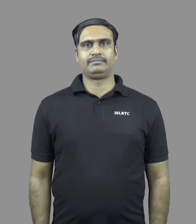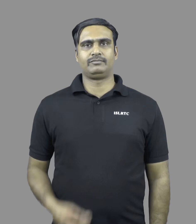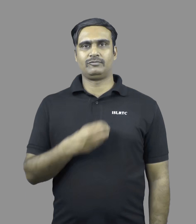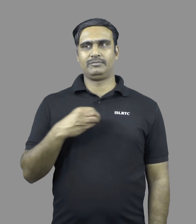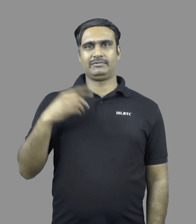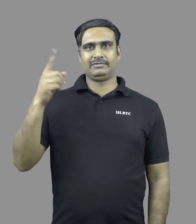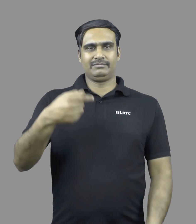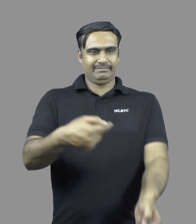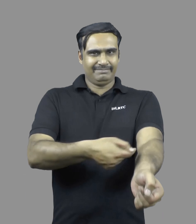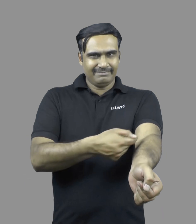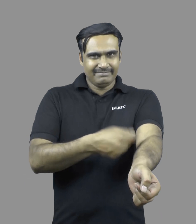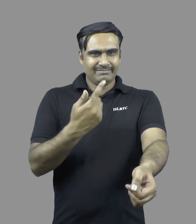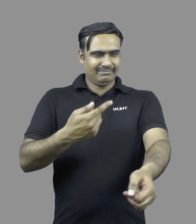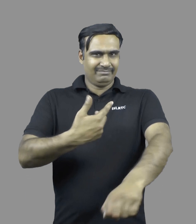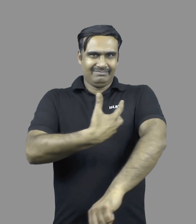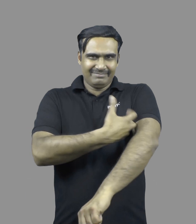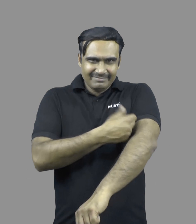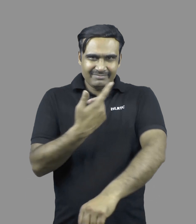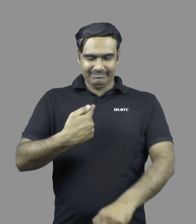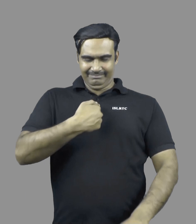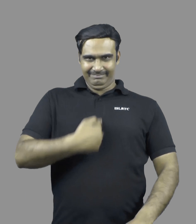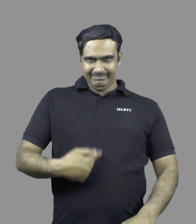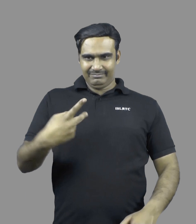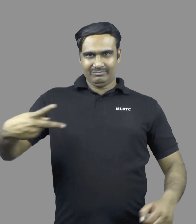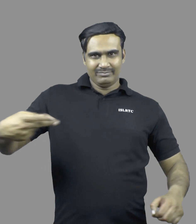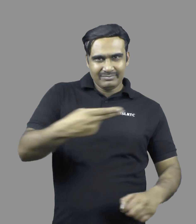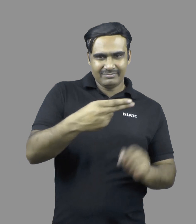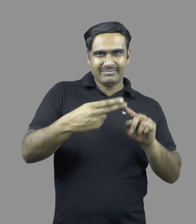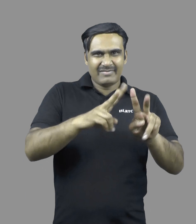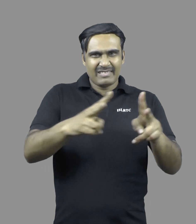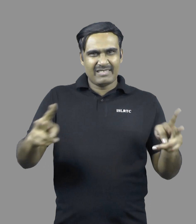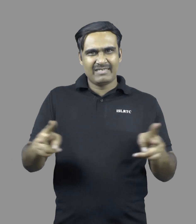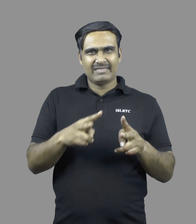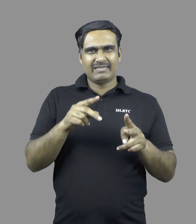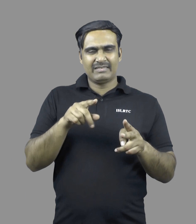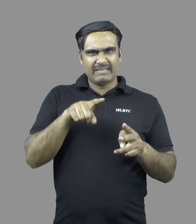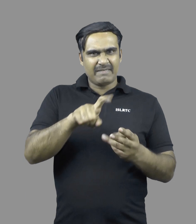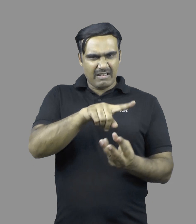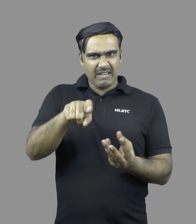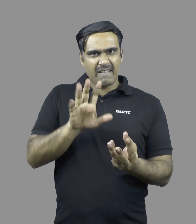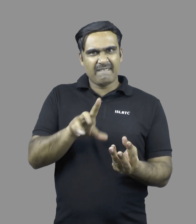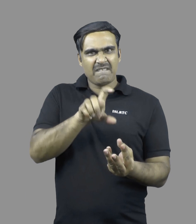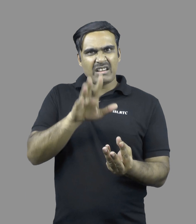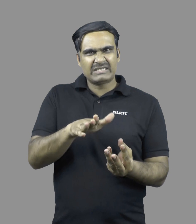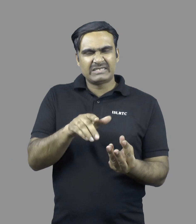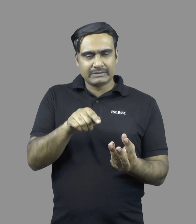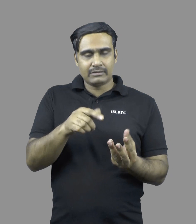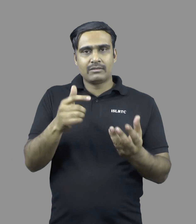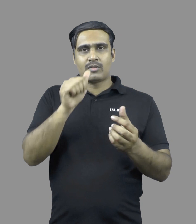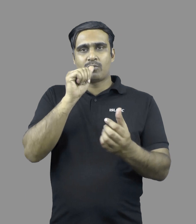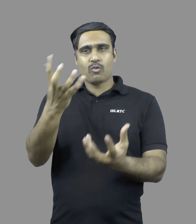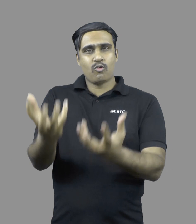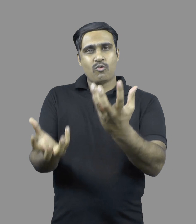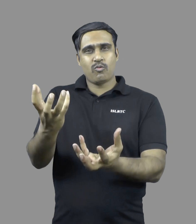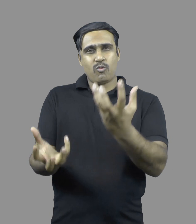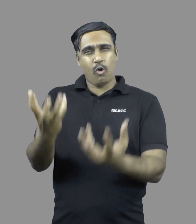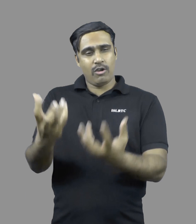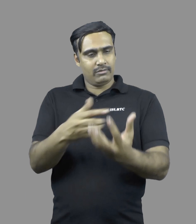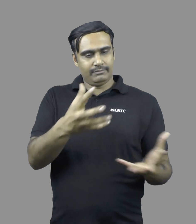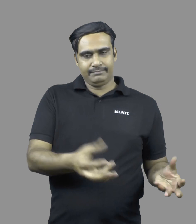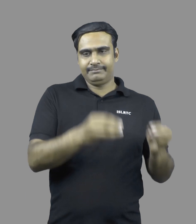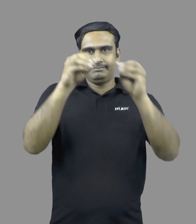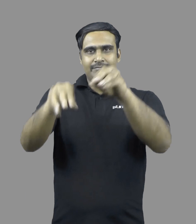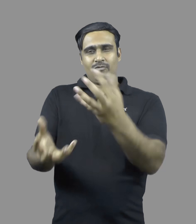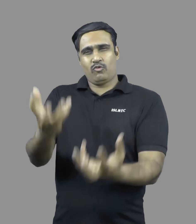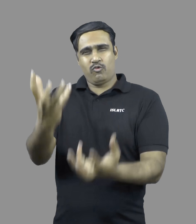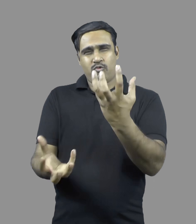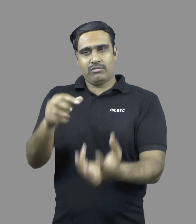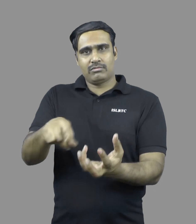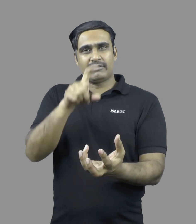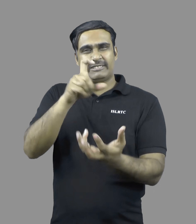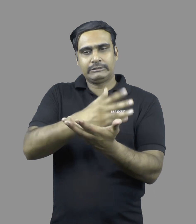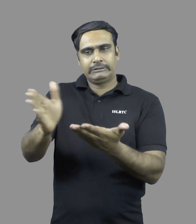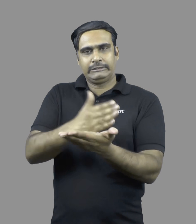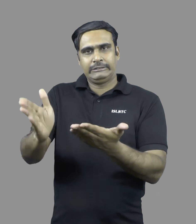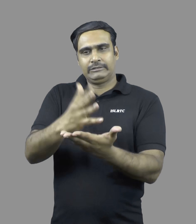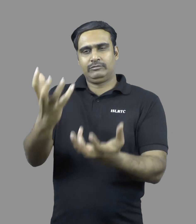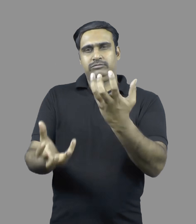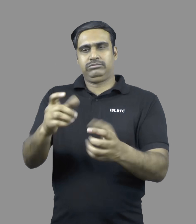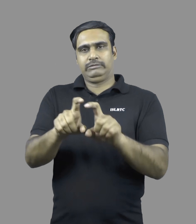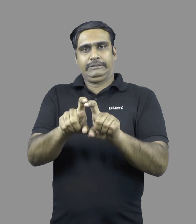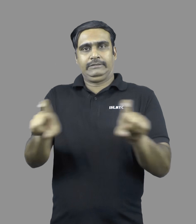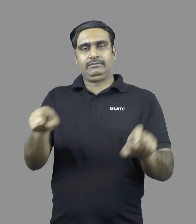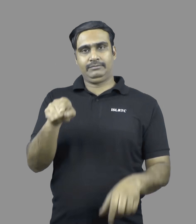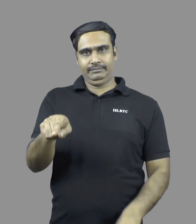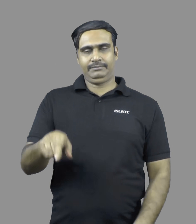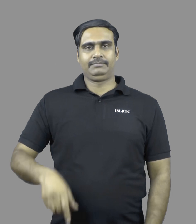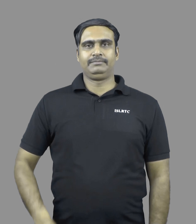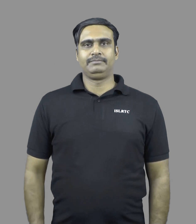Sterilizer